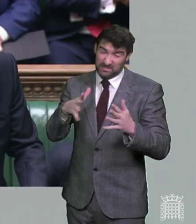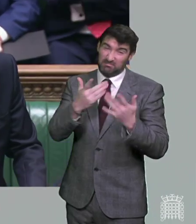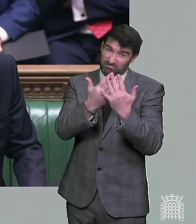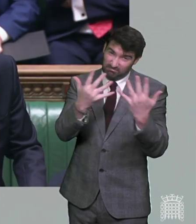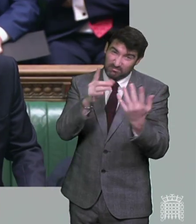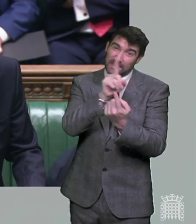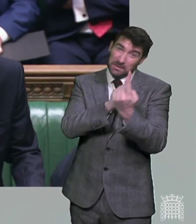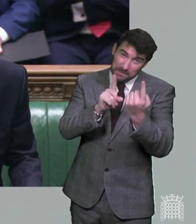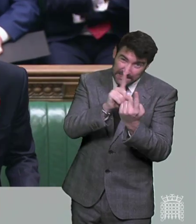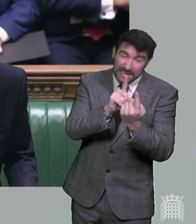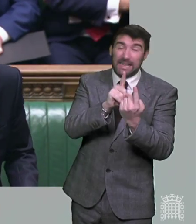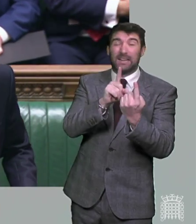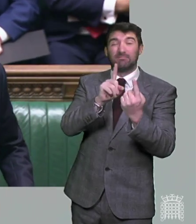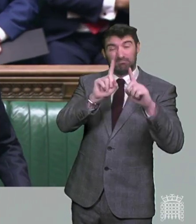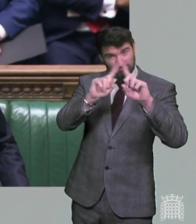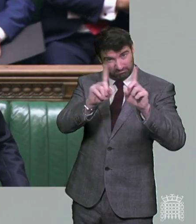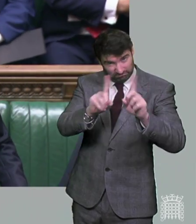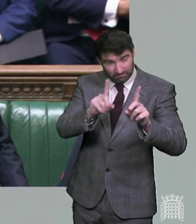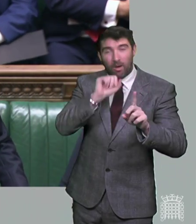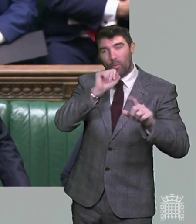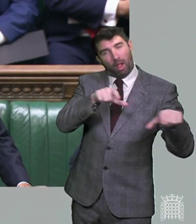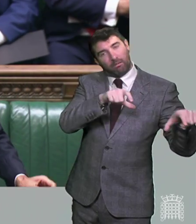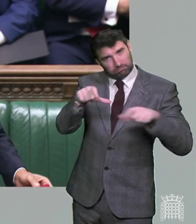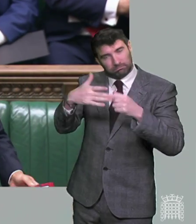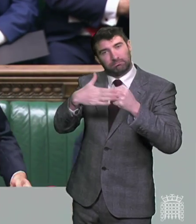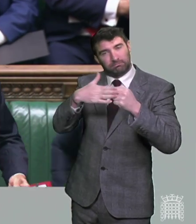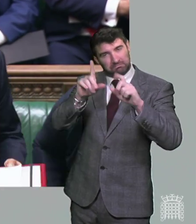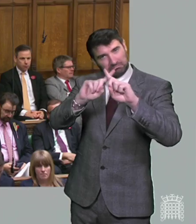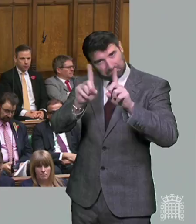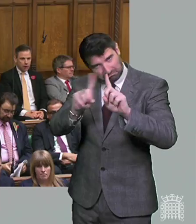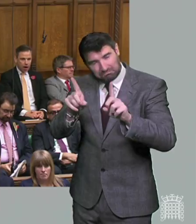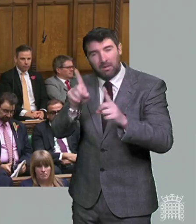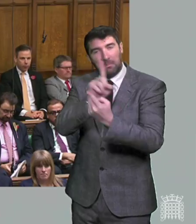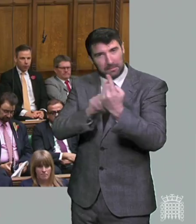In addition to my duties in this House, I shall have further such meetings later today.